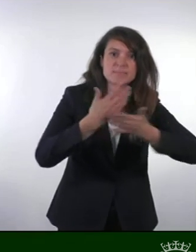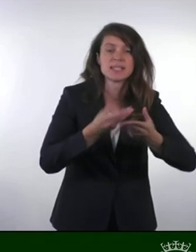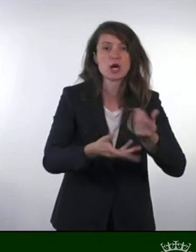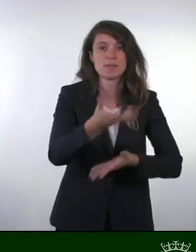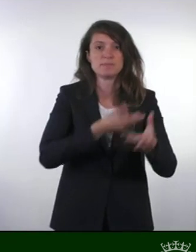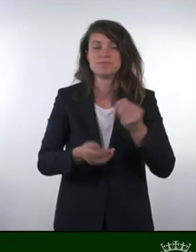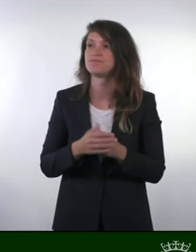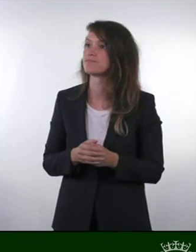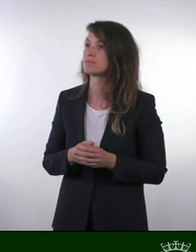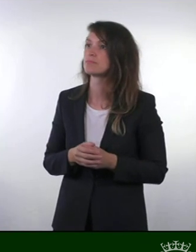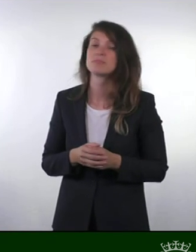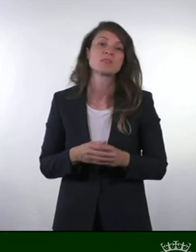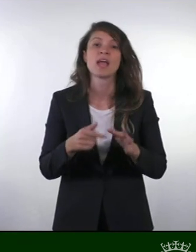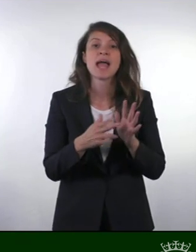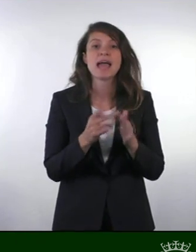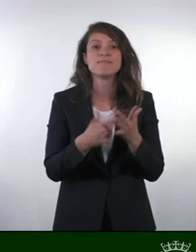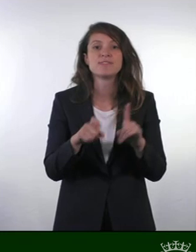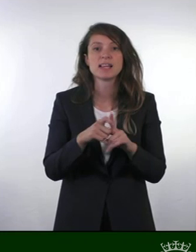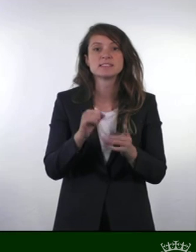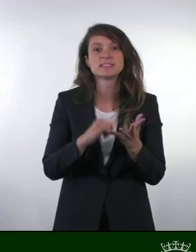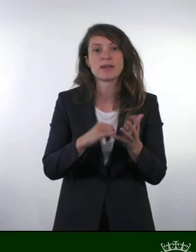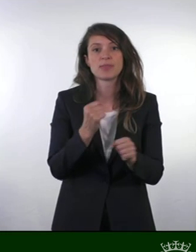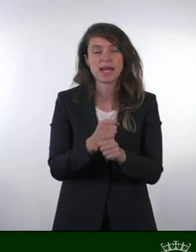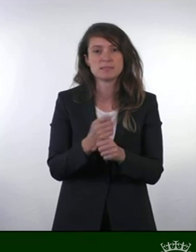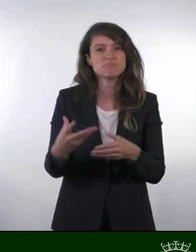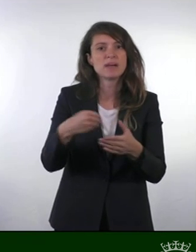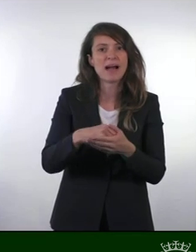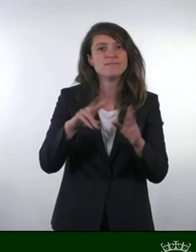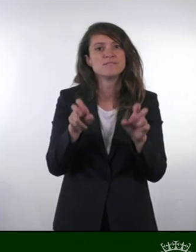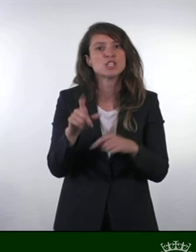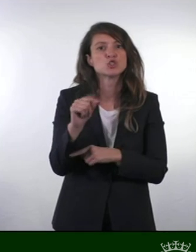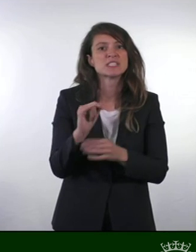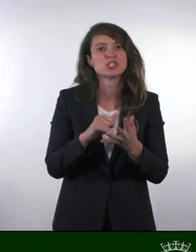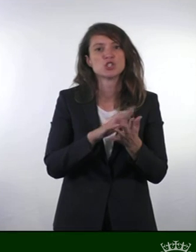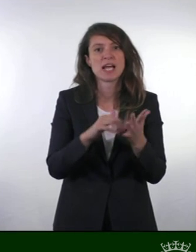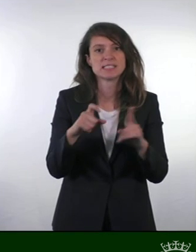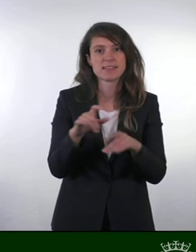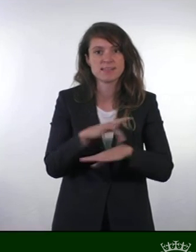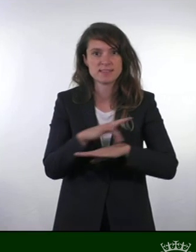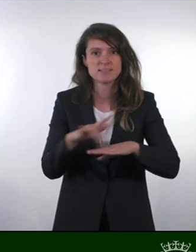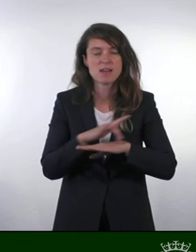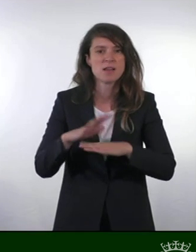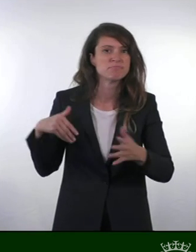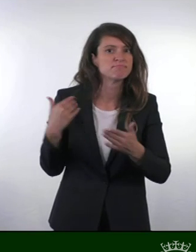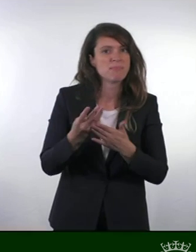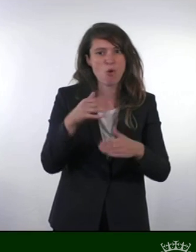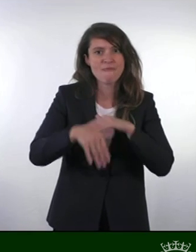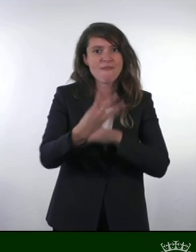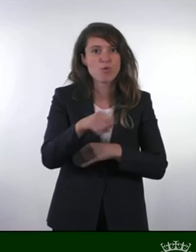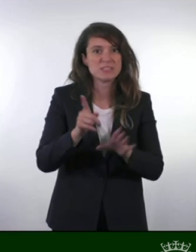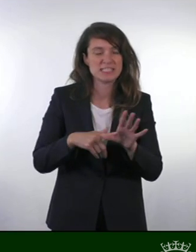Enfield, Southgate is home to Chickenshed Theatre, an inclusive youth theatre company that has been open for more than 40 years but is now struggling financially.